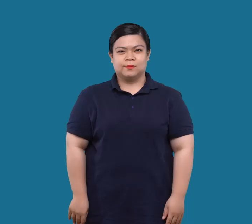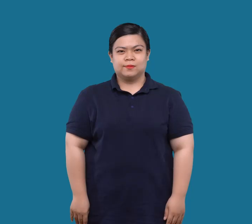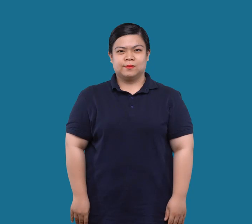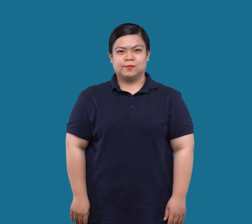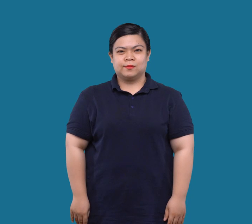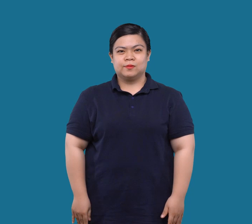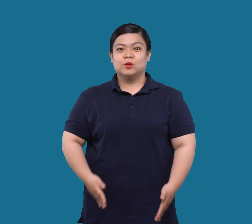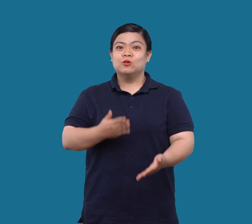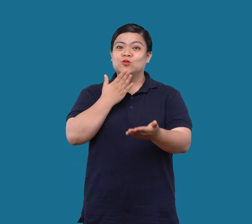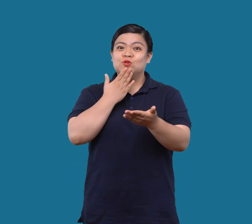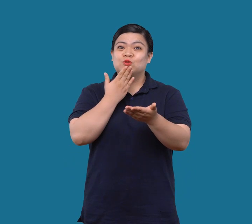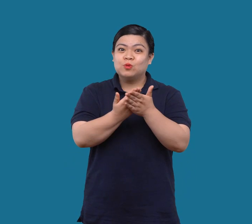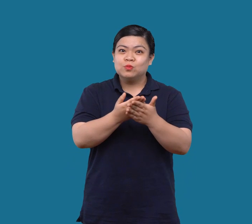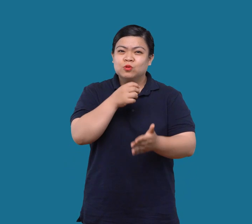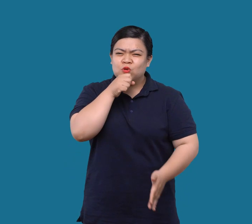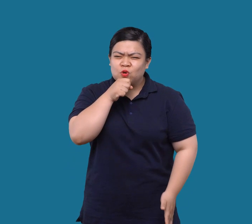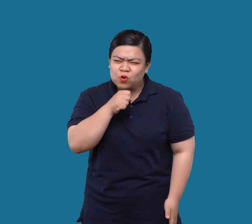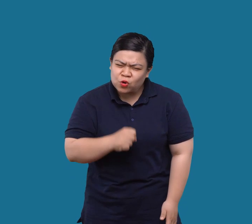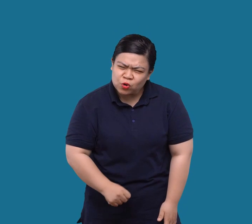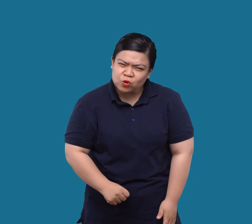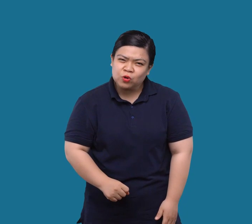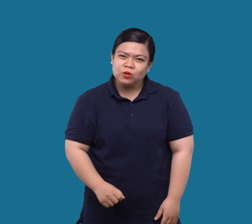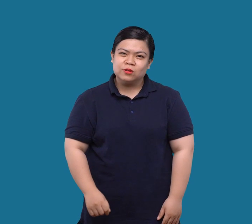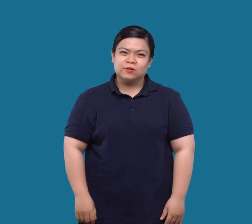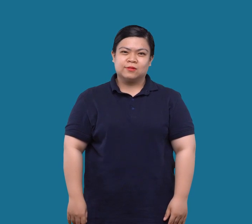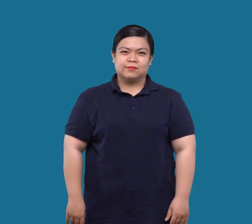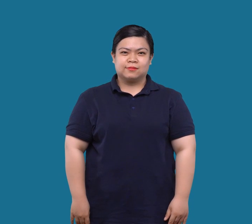chúc thọ